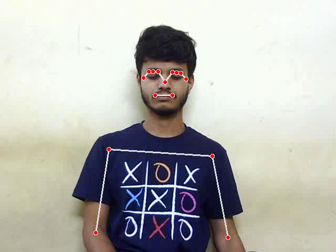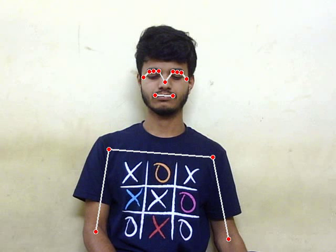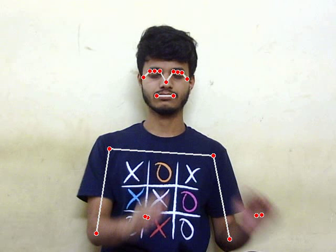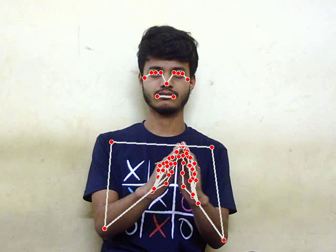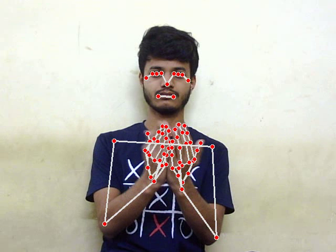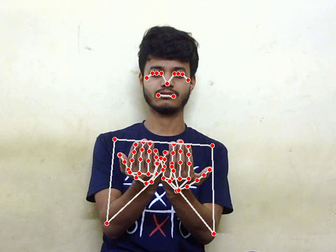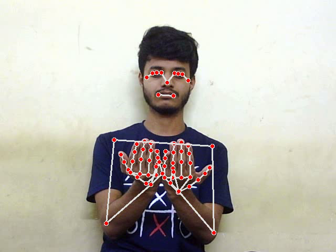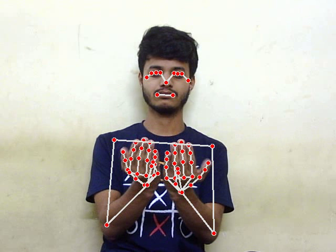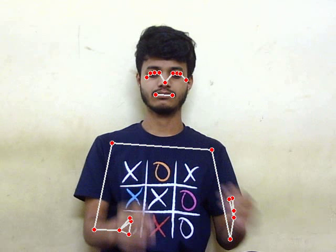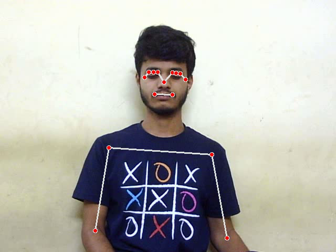book